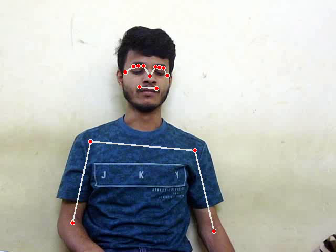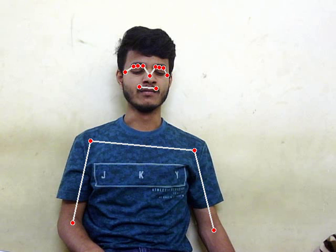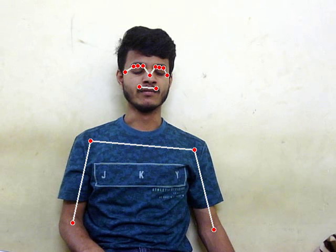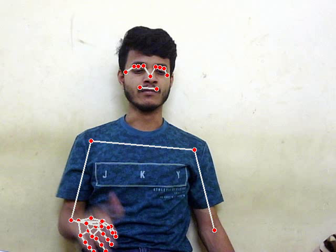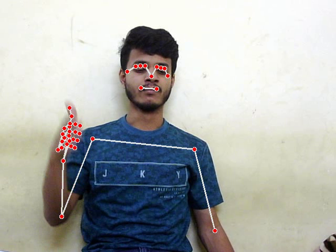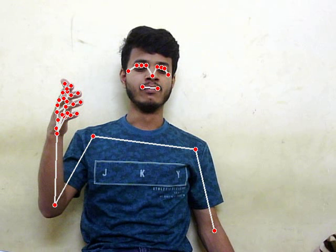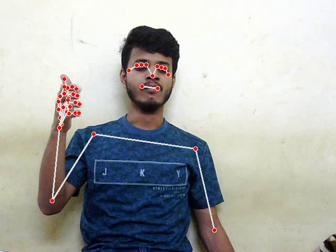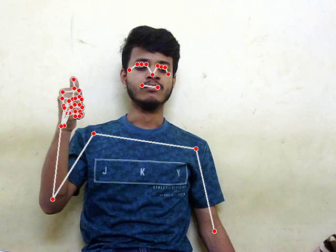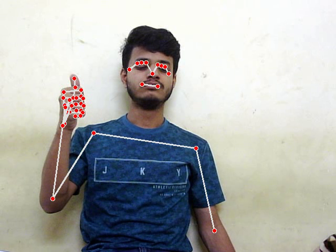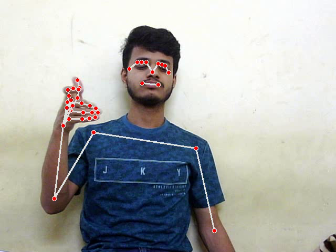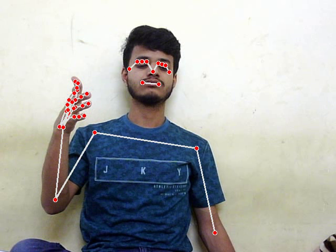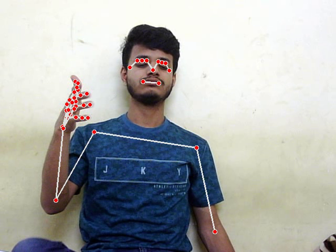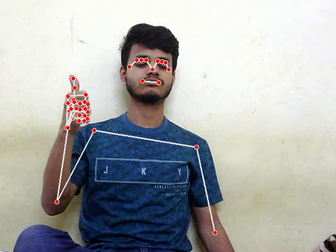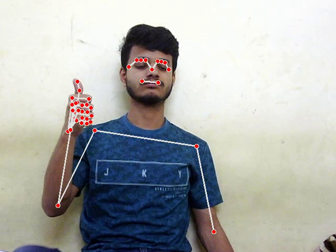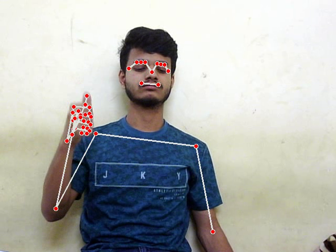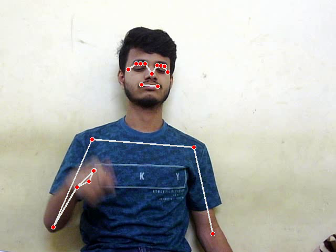milk